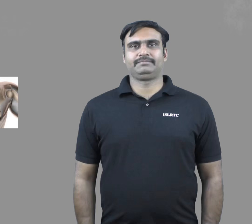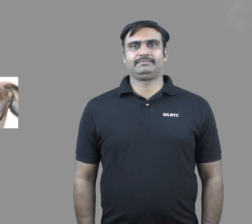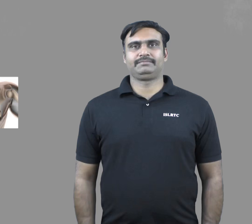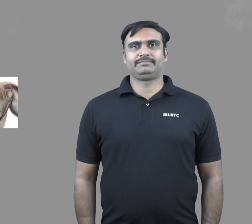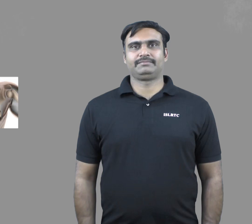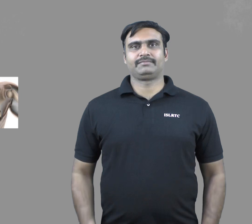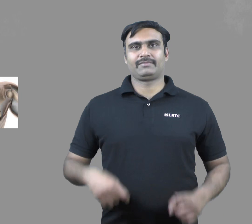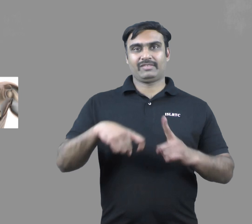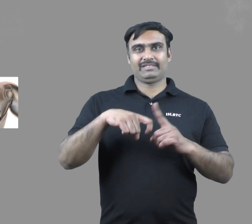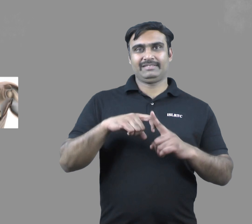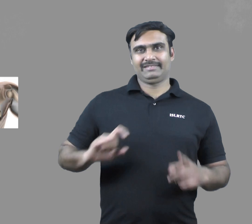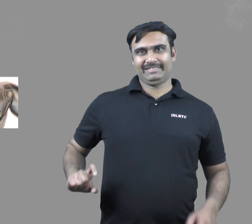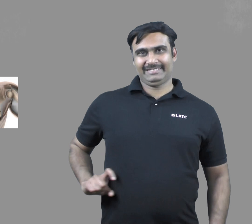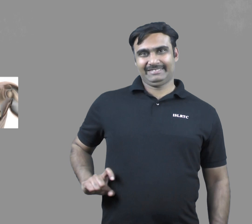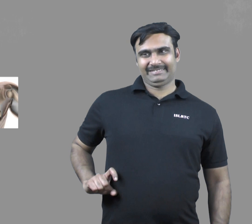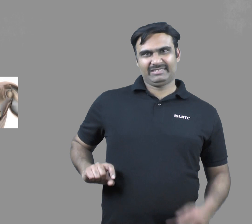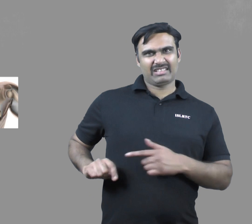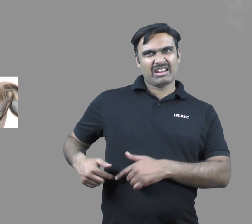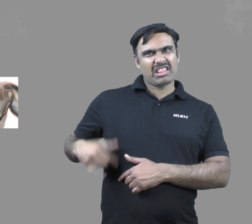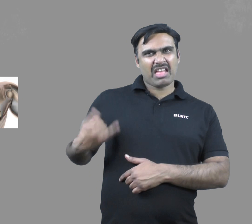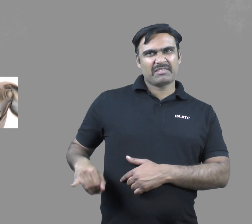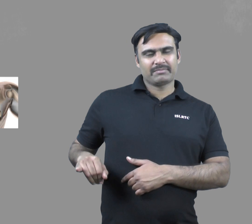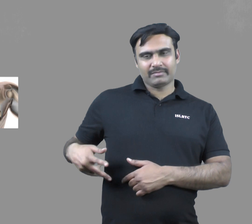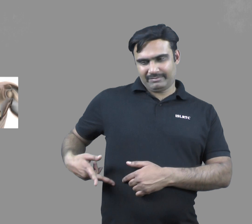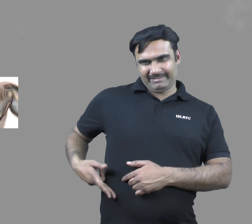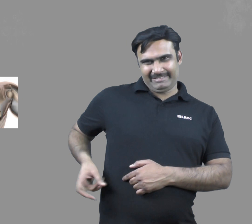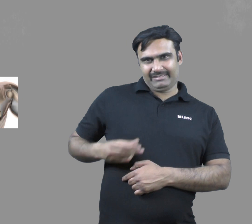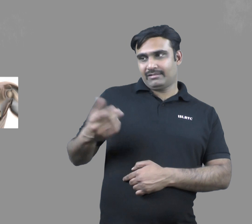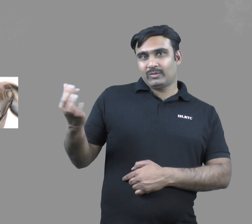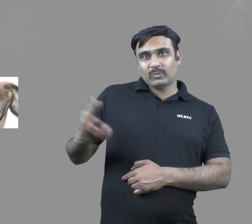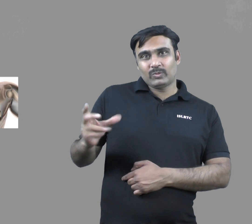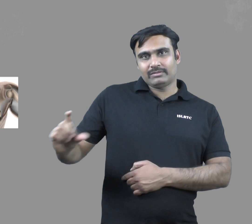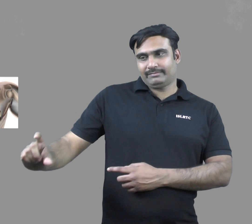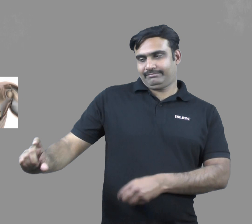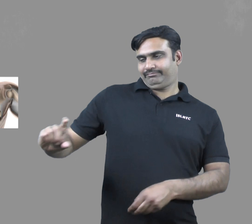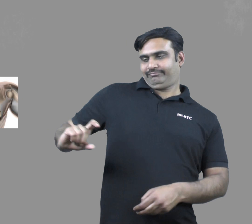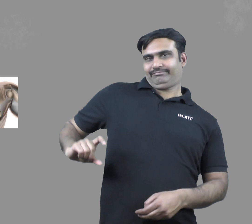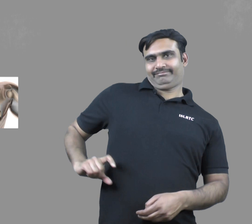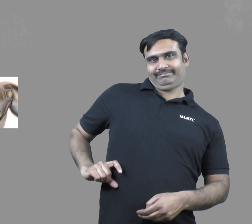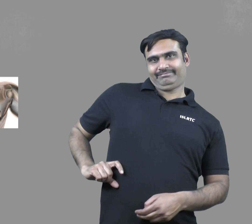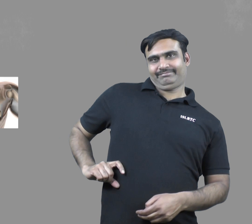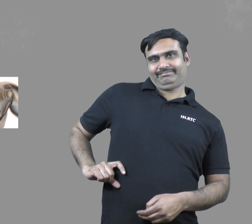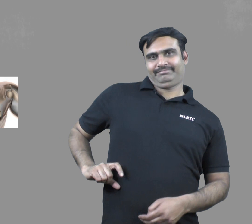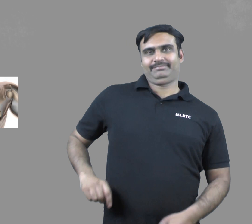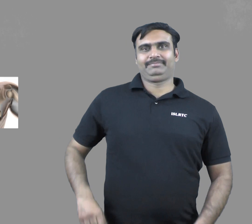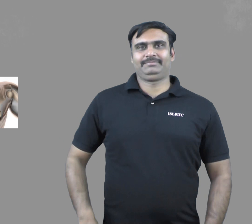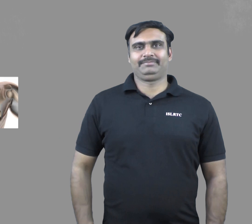Implant